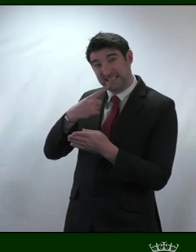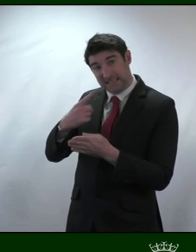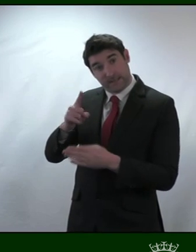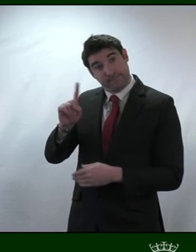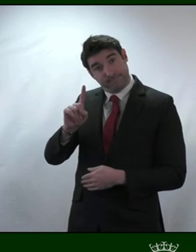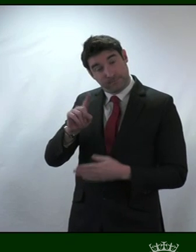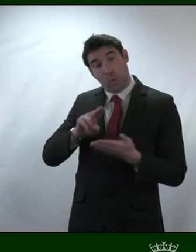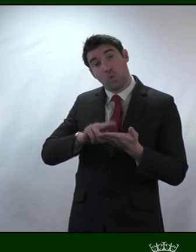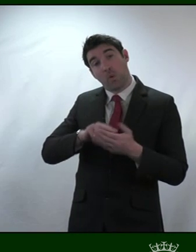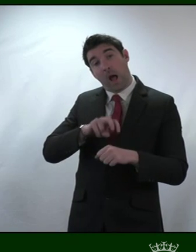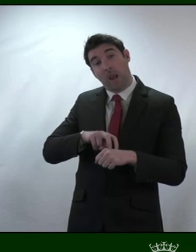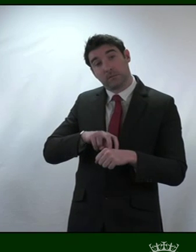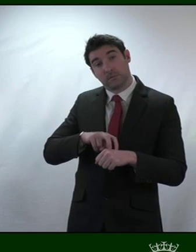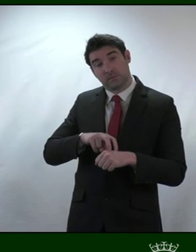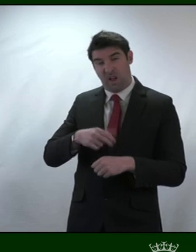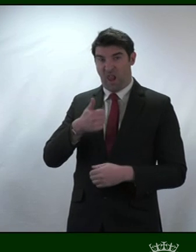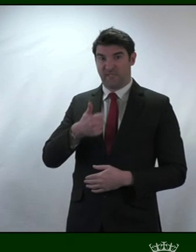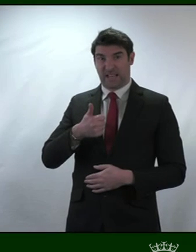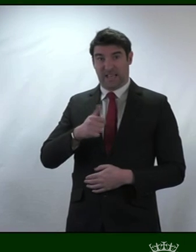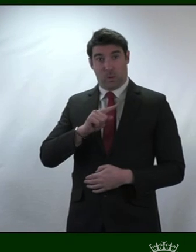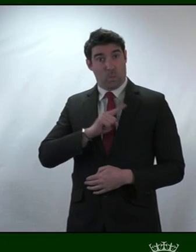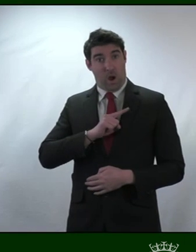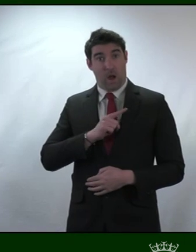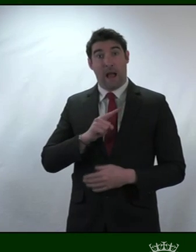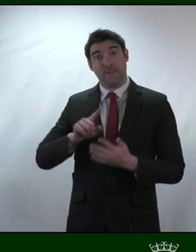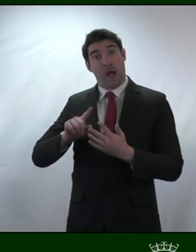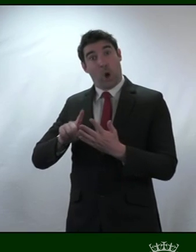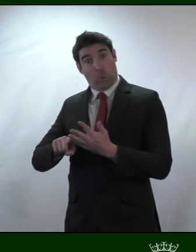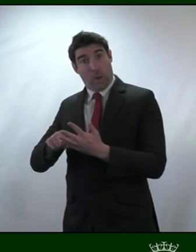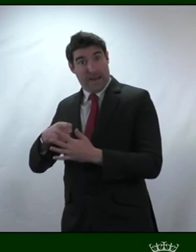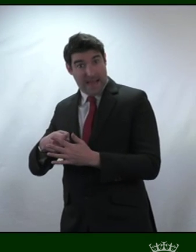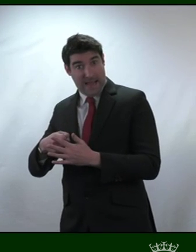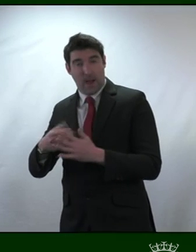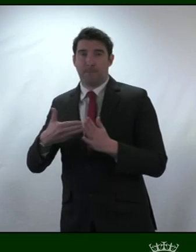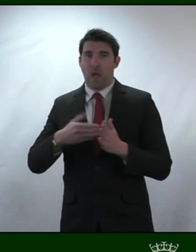For that to be true, we need access to both UK and EU trade deals.